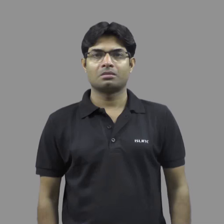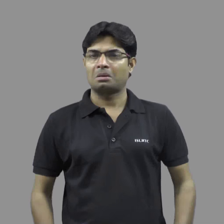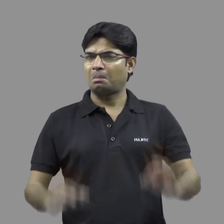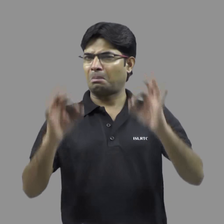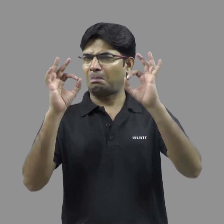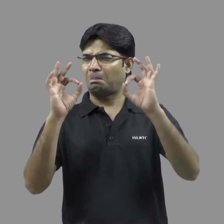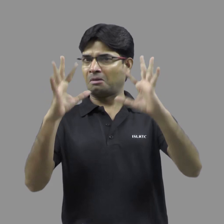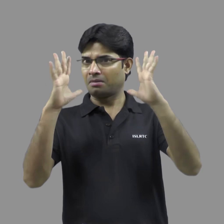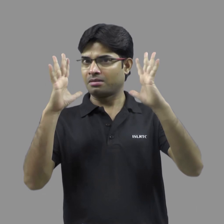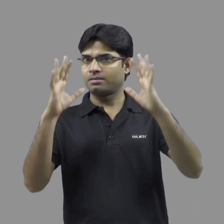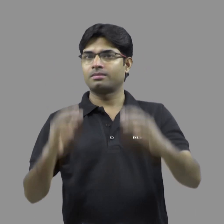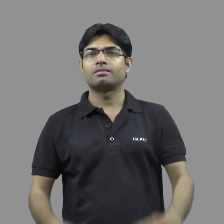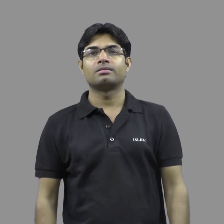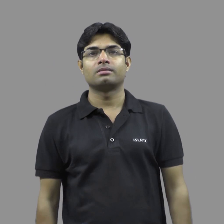Perfect